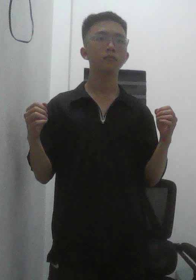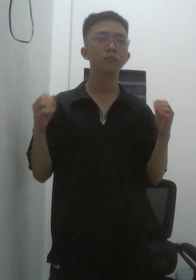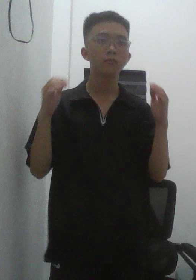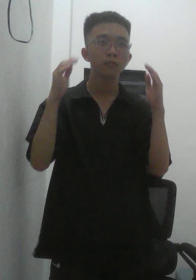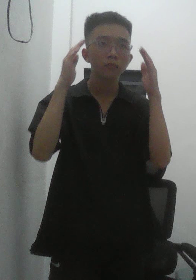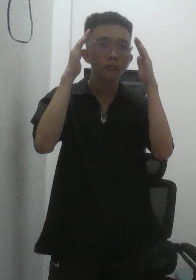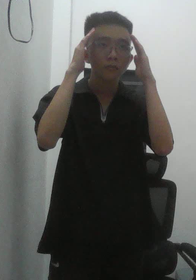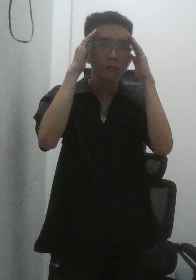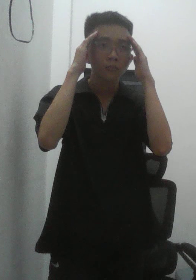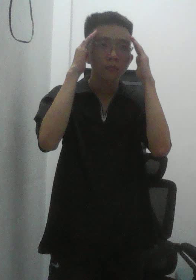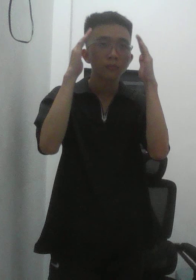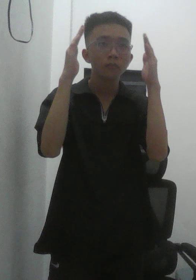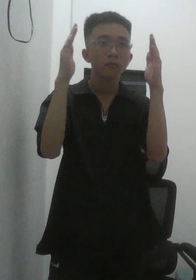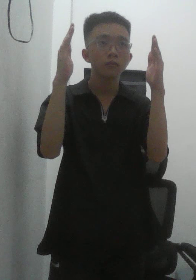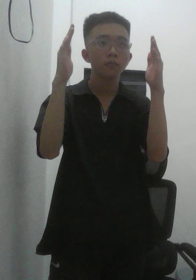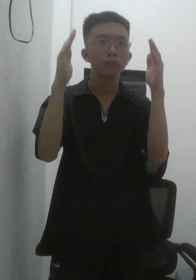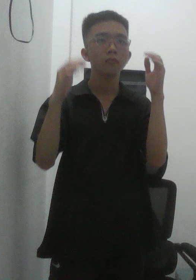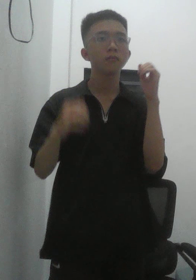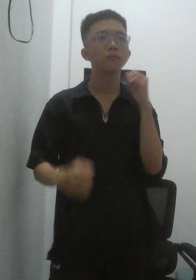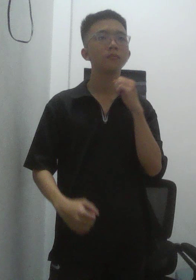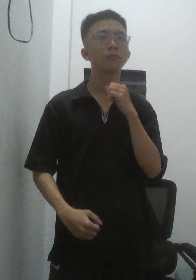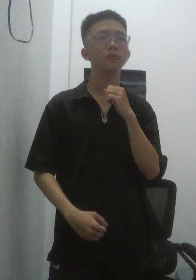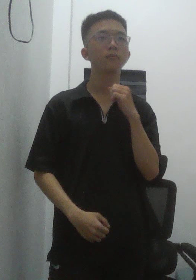khong quan tam